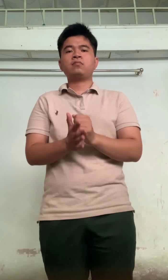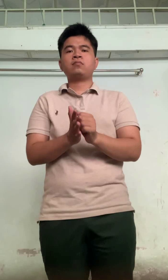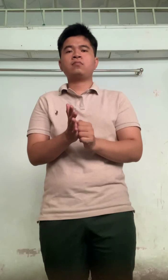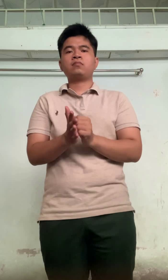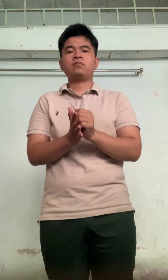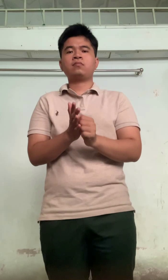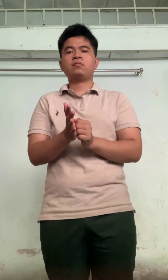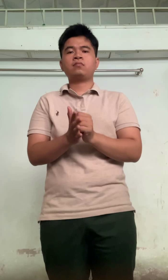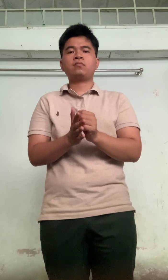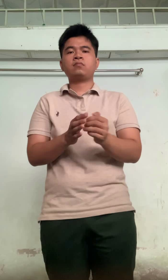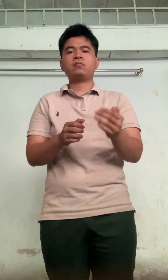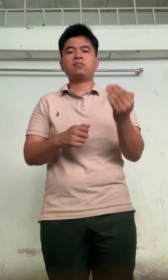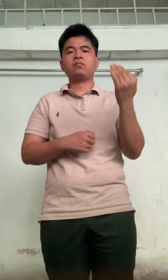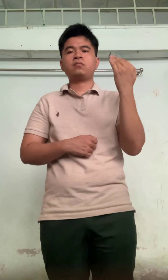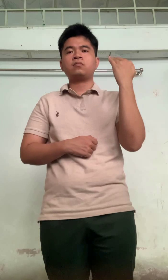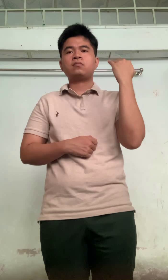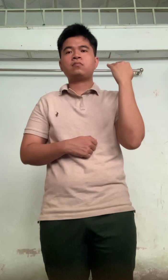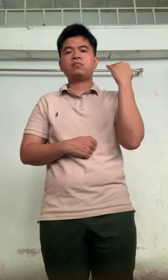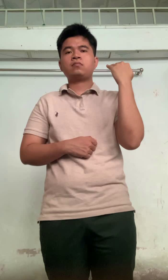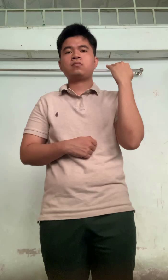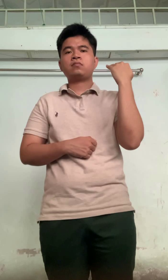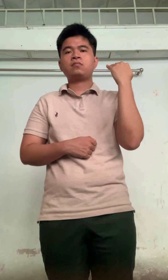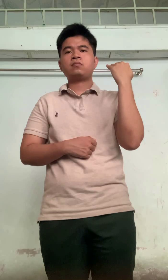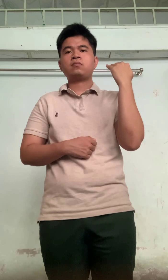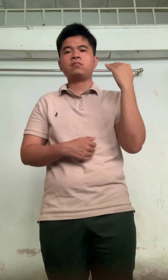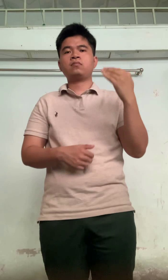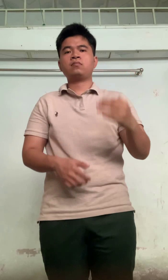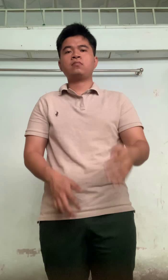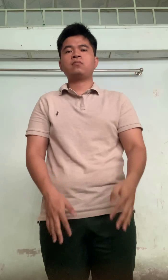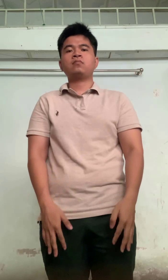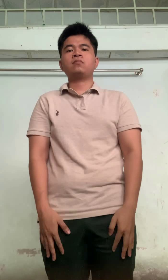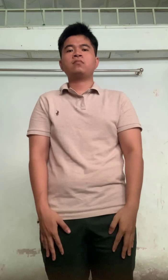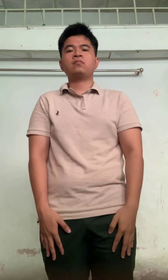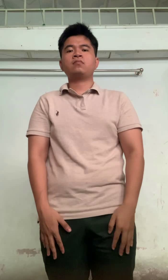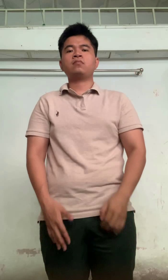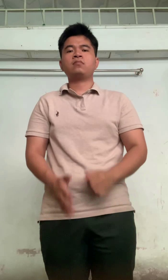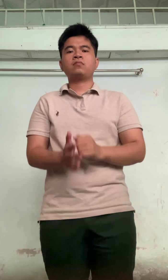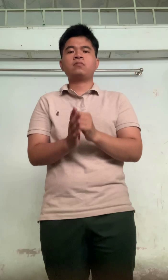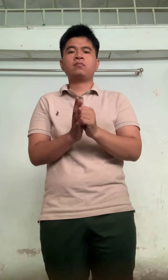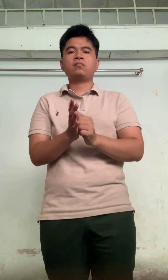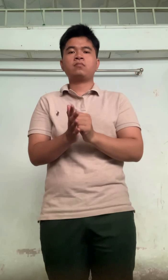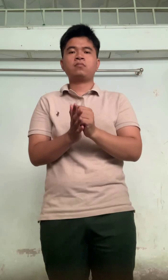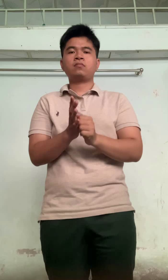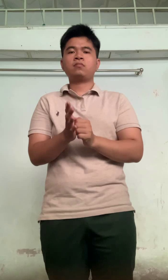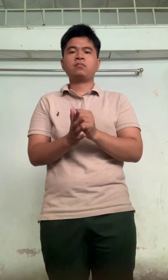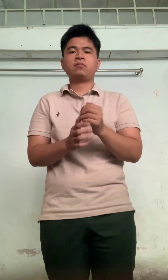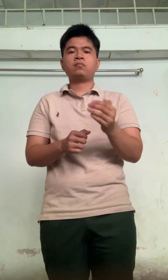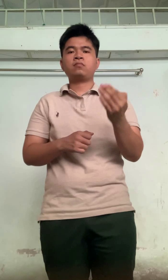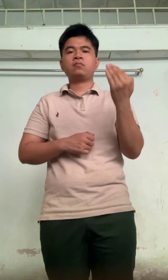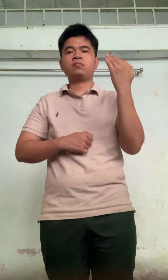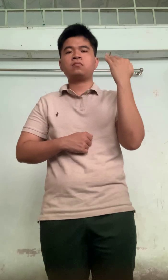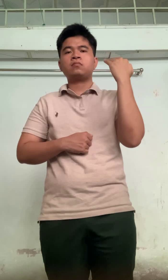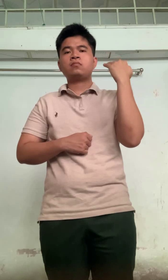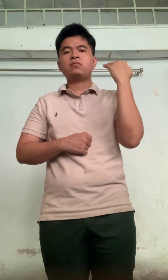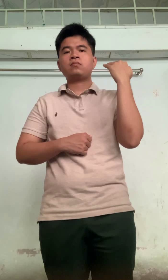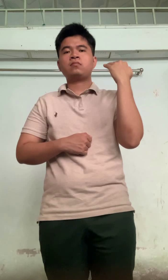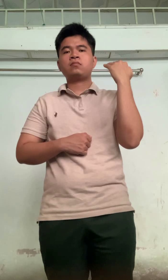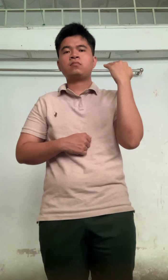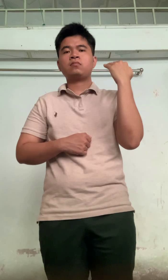thang truoc